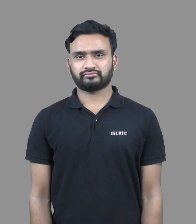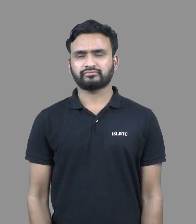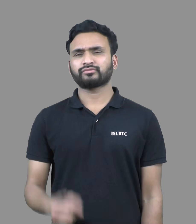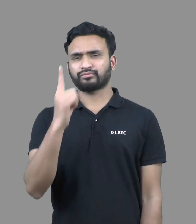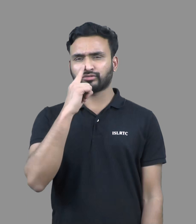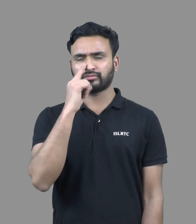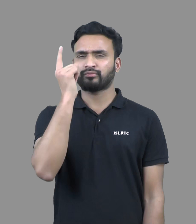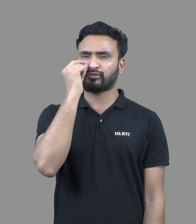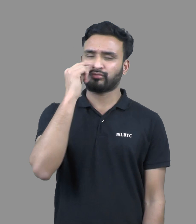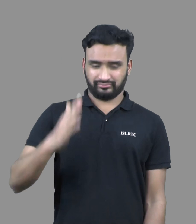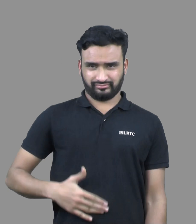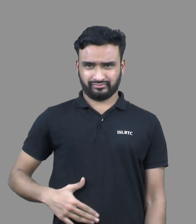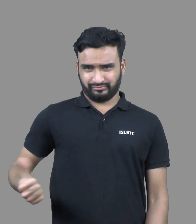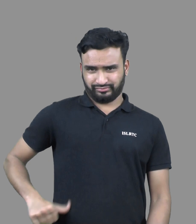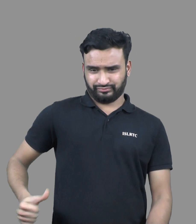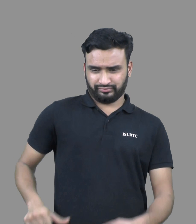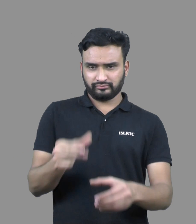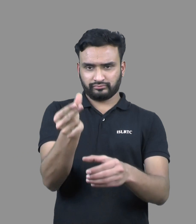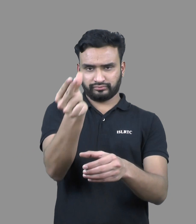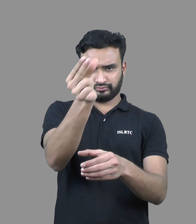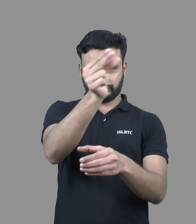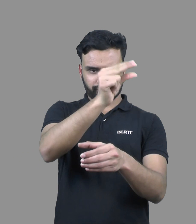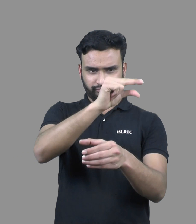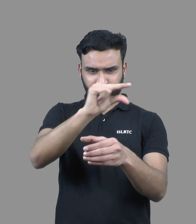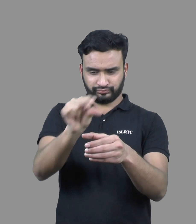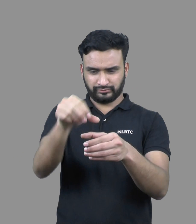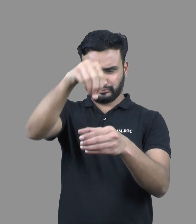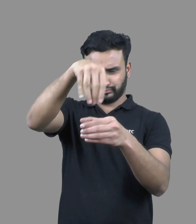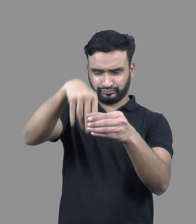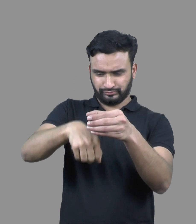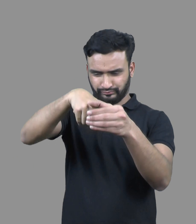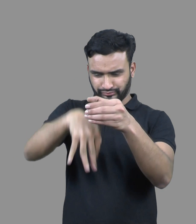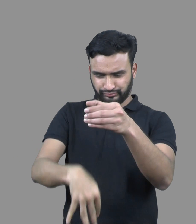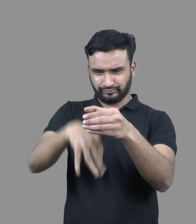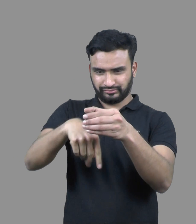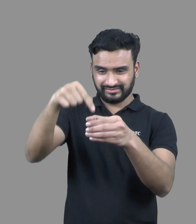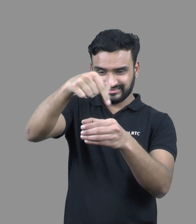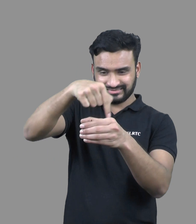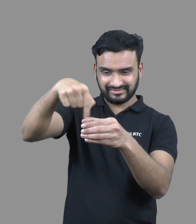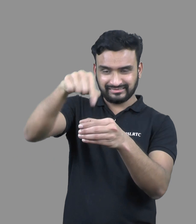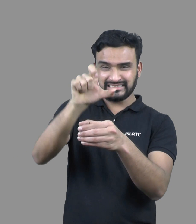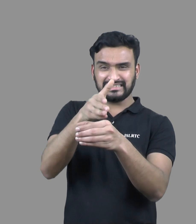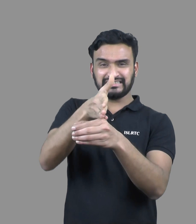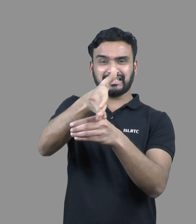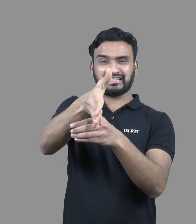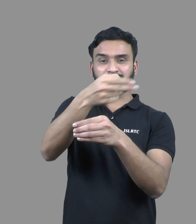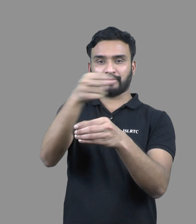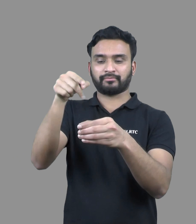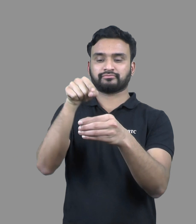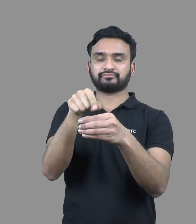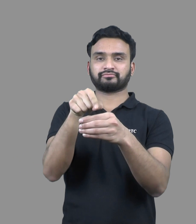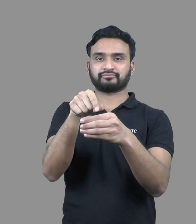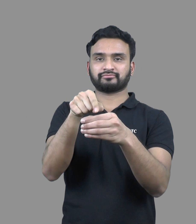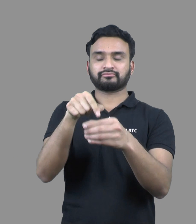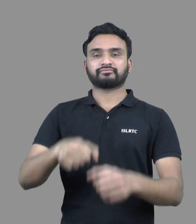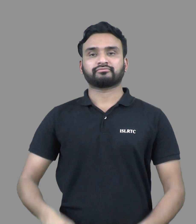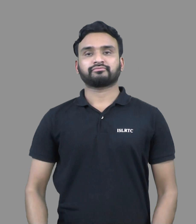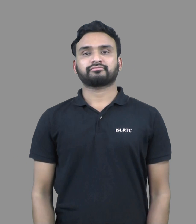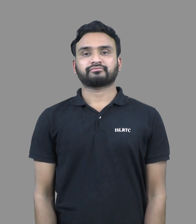Anal Cancer